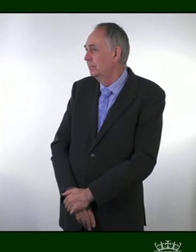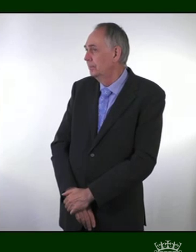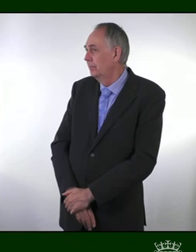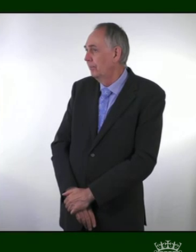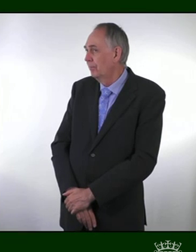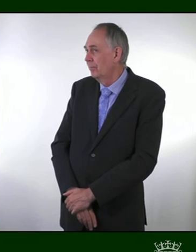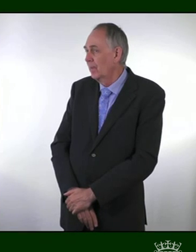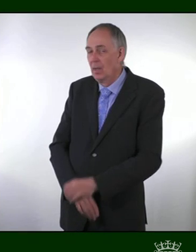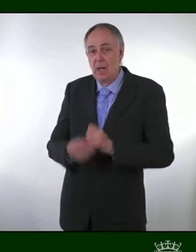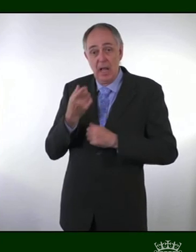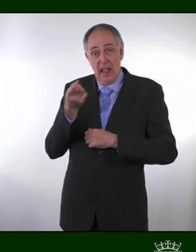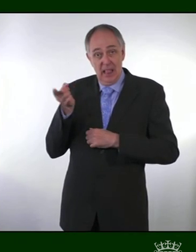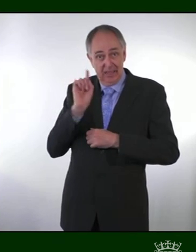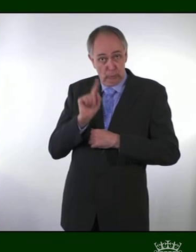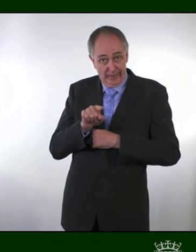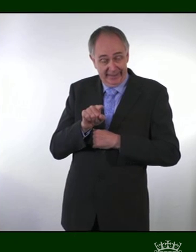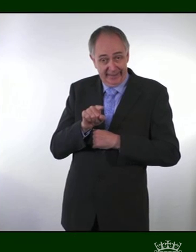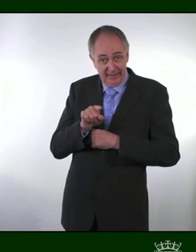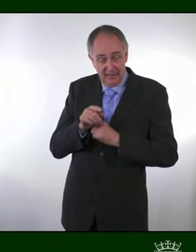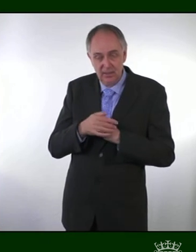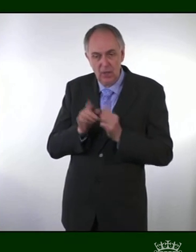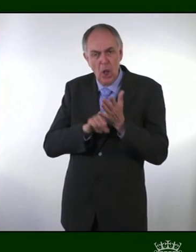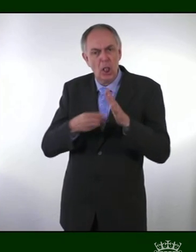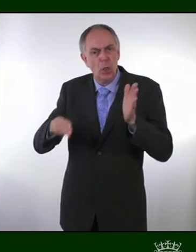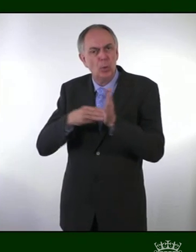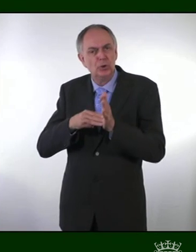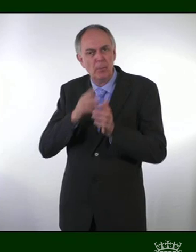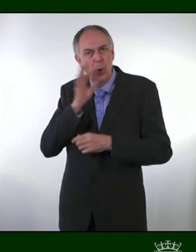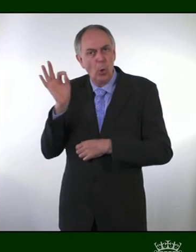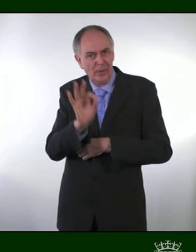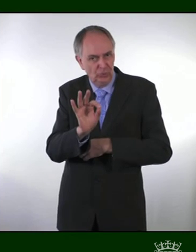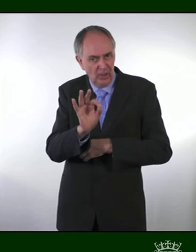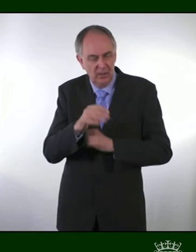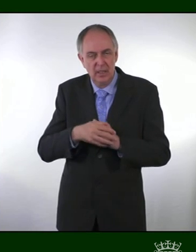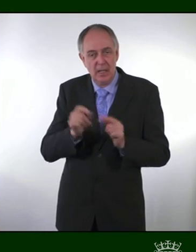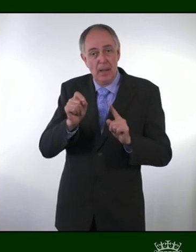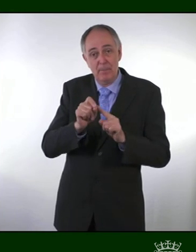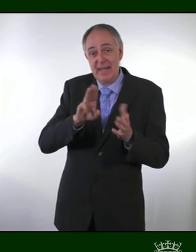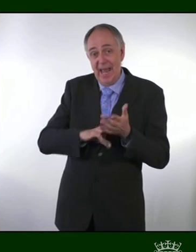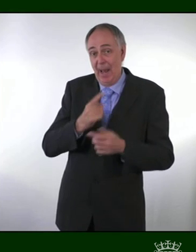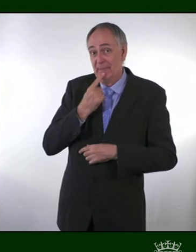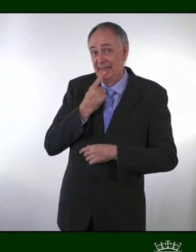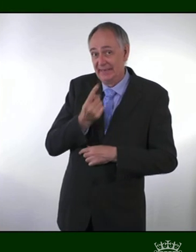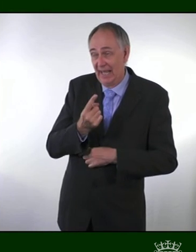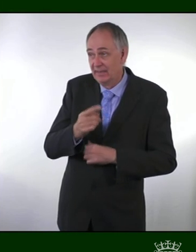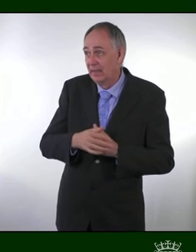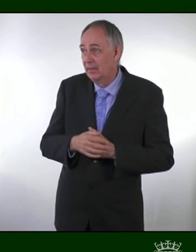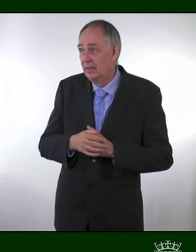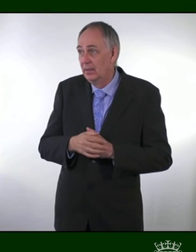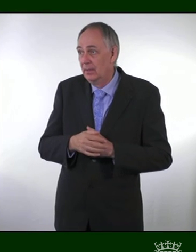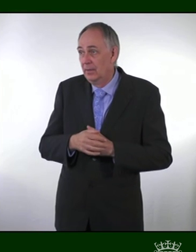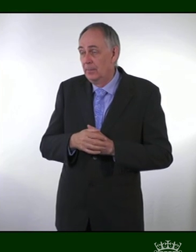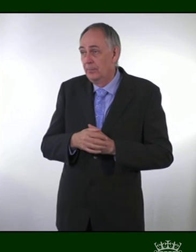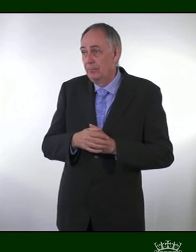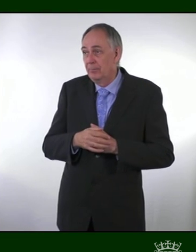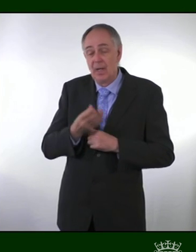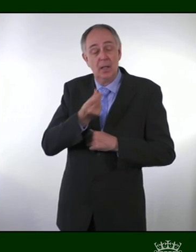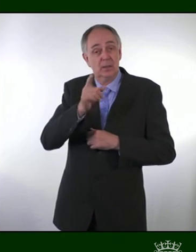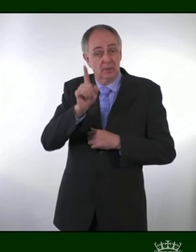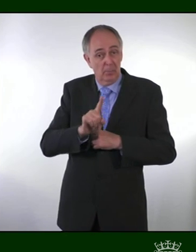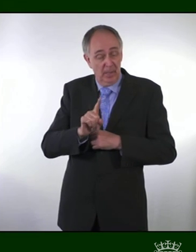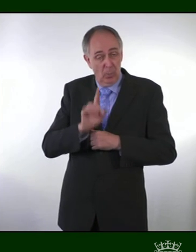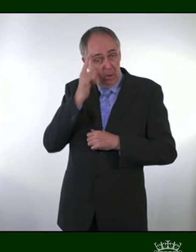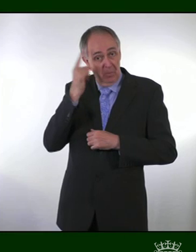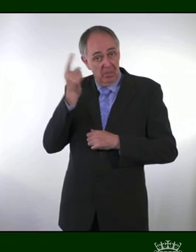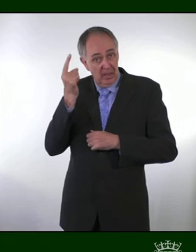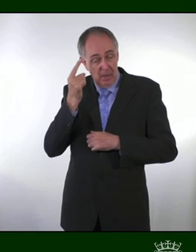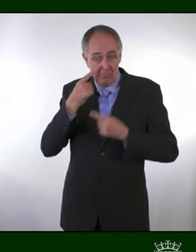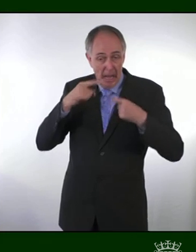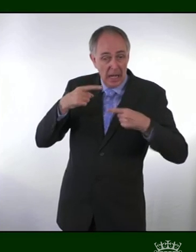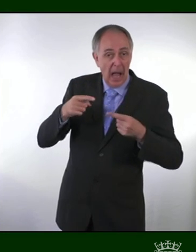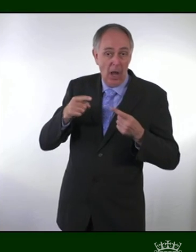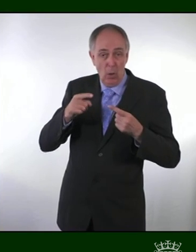Last week, in response to a question from my honourable Friend the Member for Lewisham, Deptford, the Prime Minister said:“newly shielded people may be asking themselves whether they will be entitled to furlough funds.